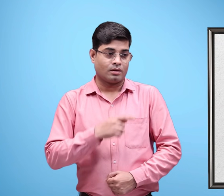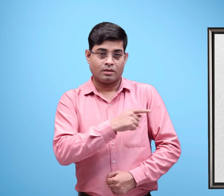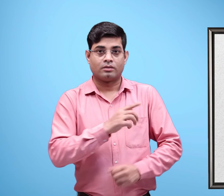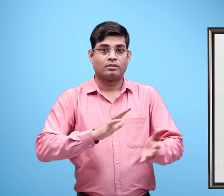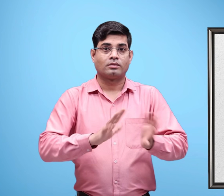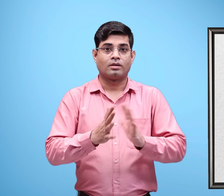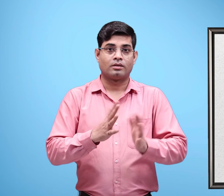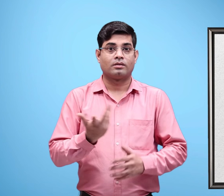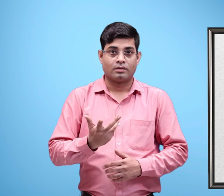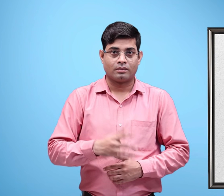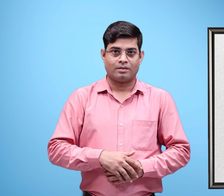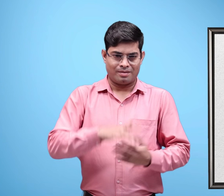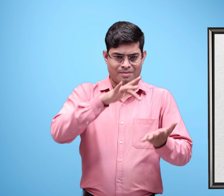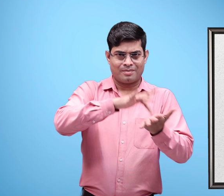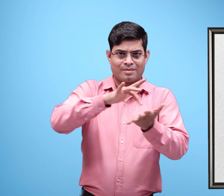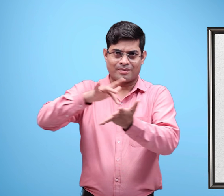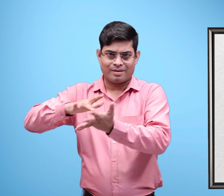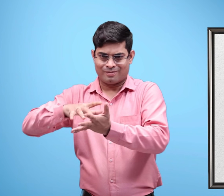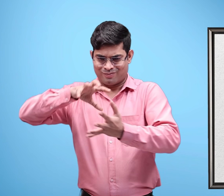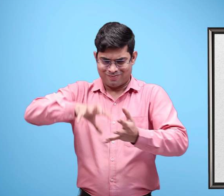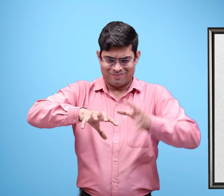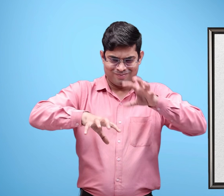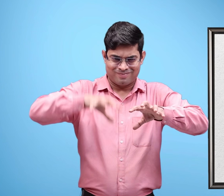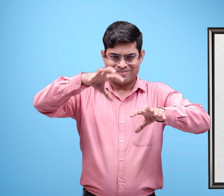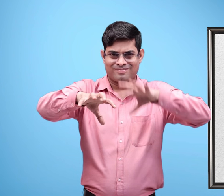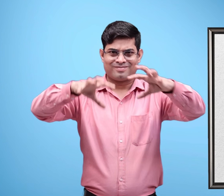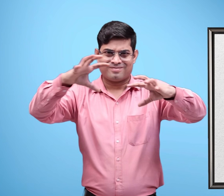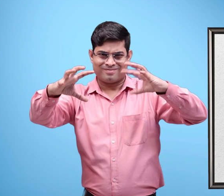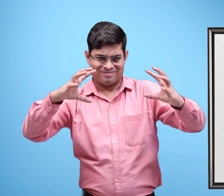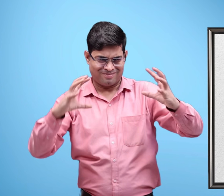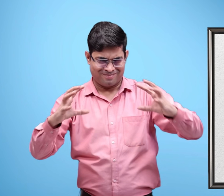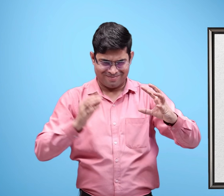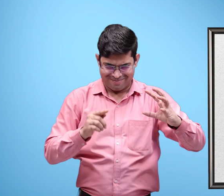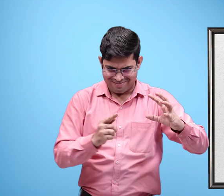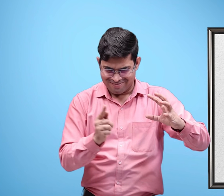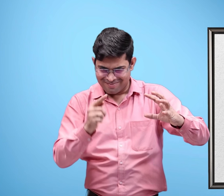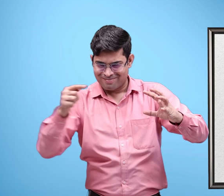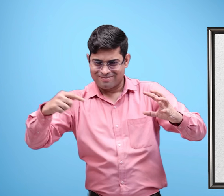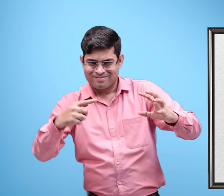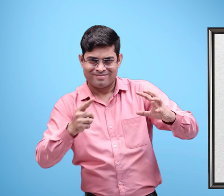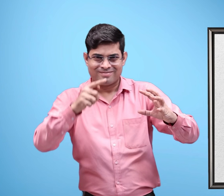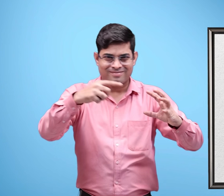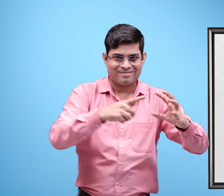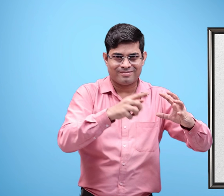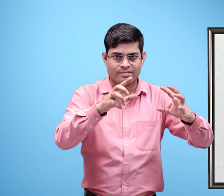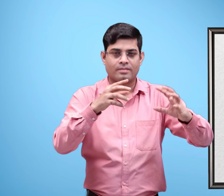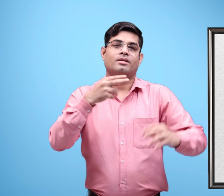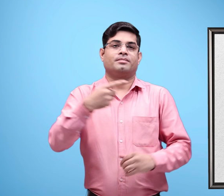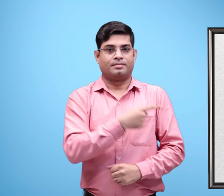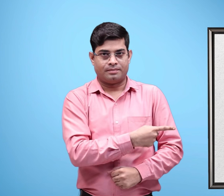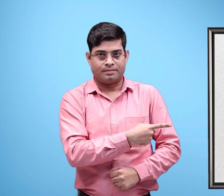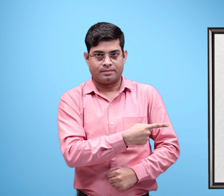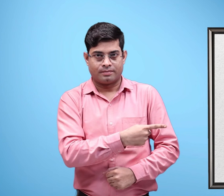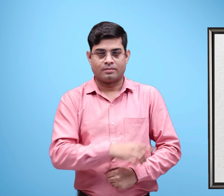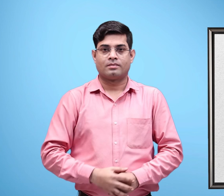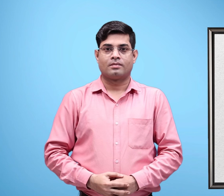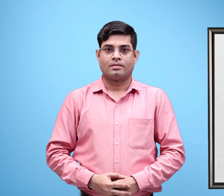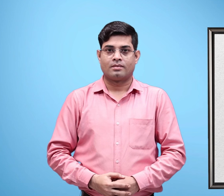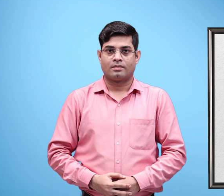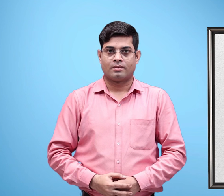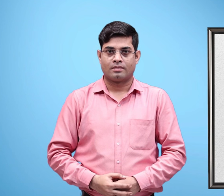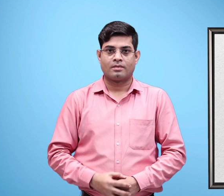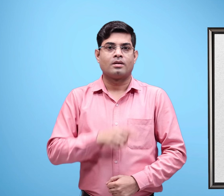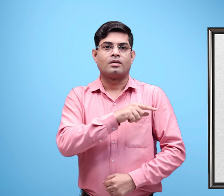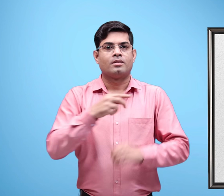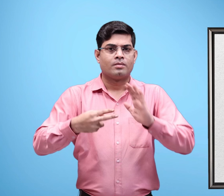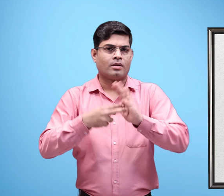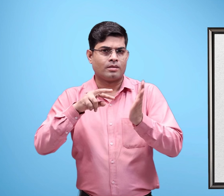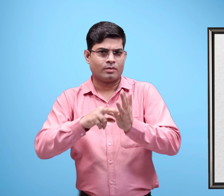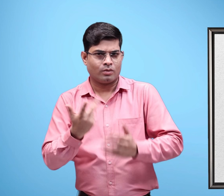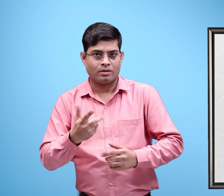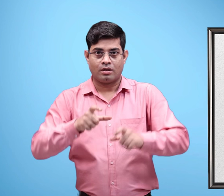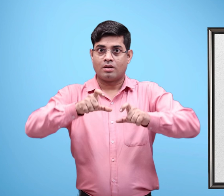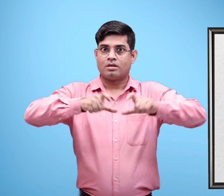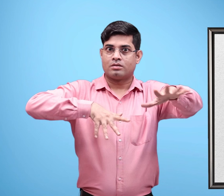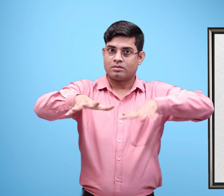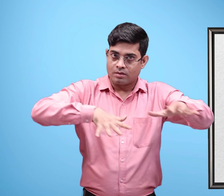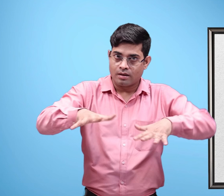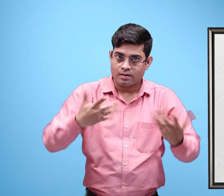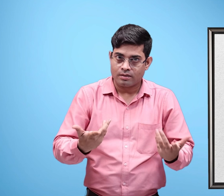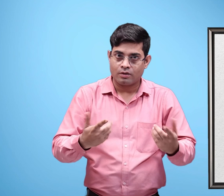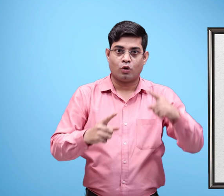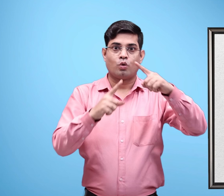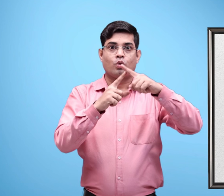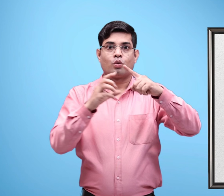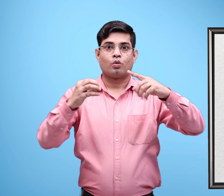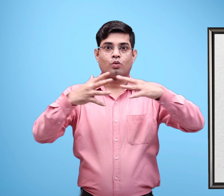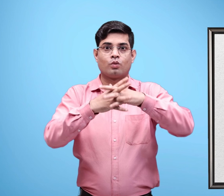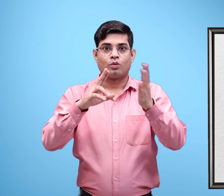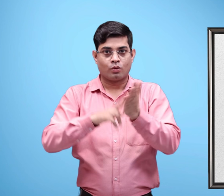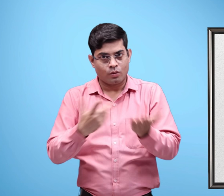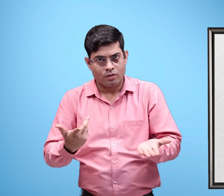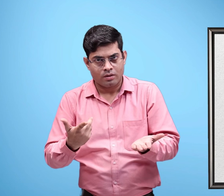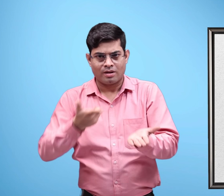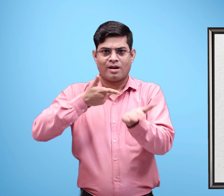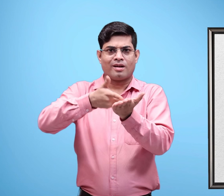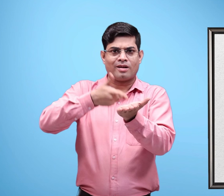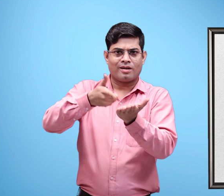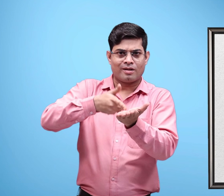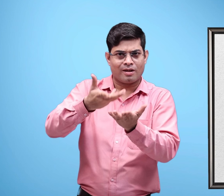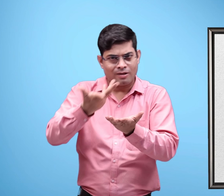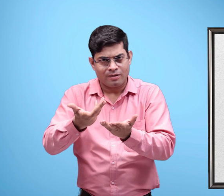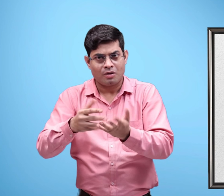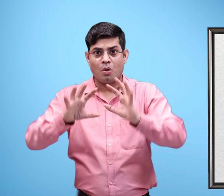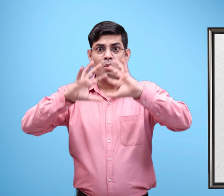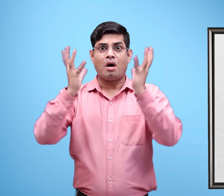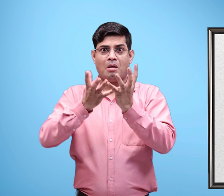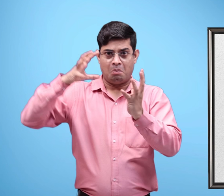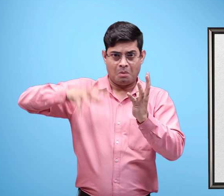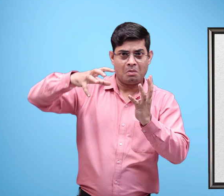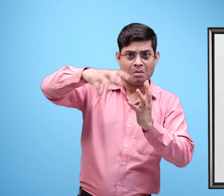This is the sign for political map. Maps showing cities, towns and villages, countries and states of the world with their boundaries are called political maps.